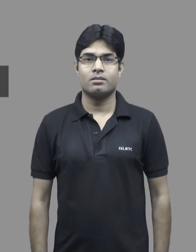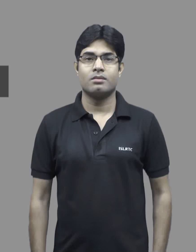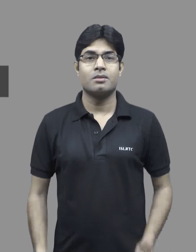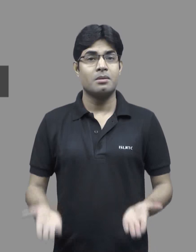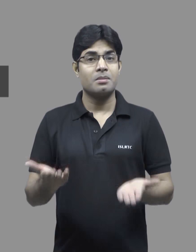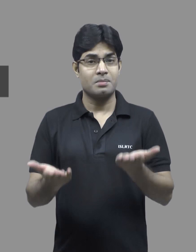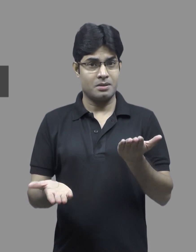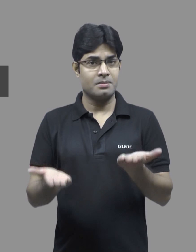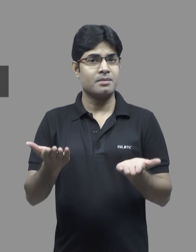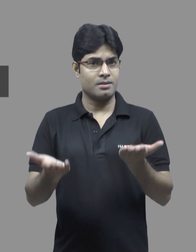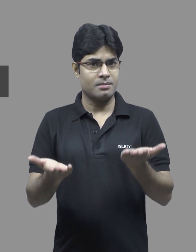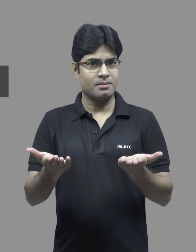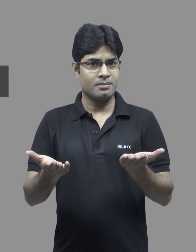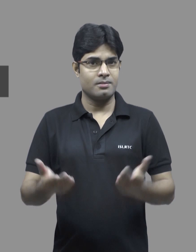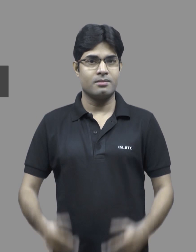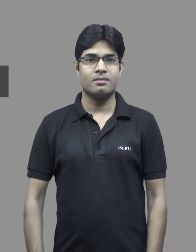Maybe